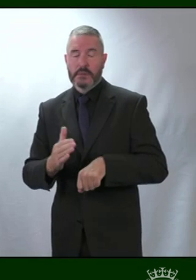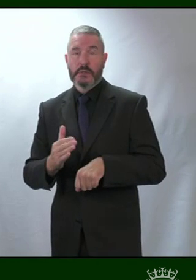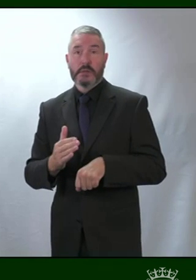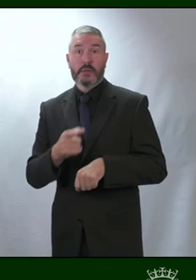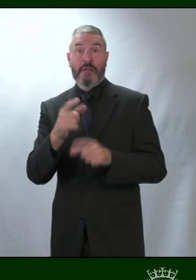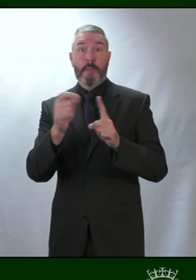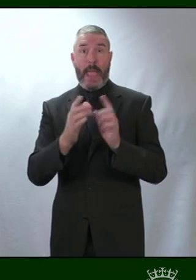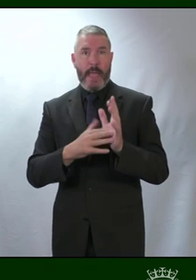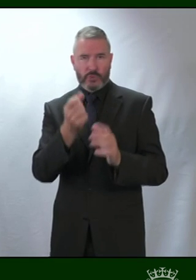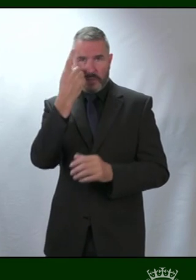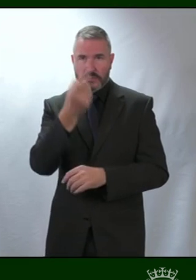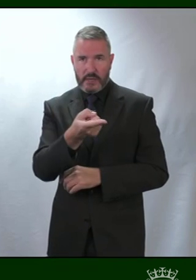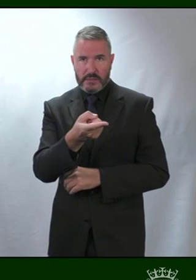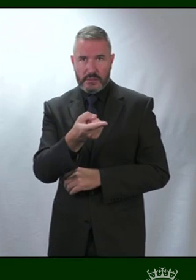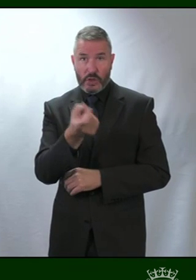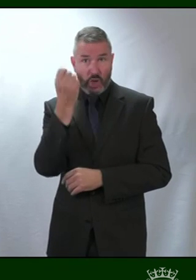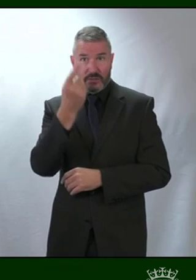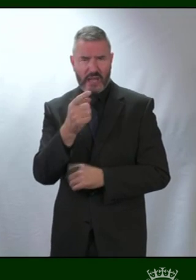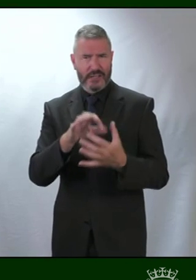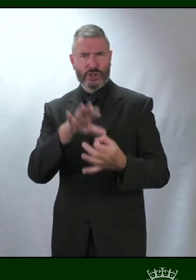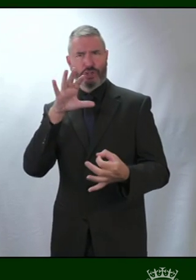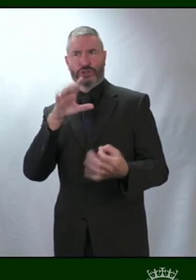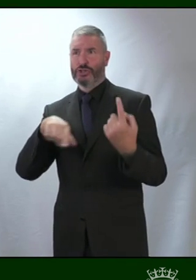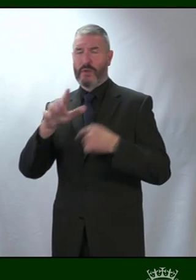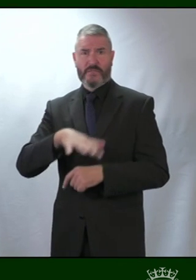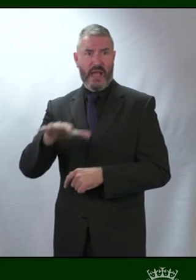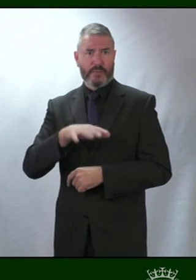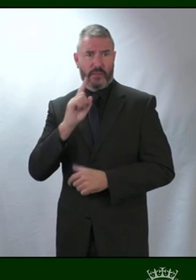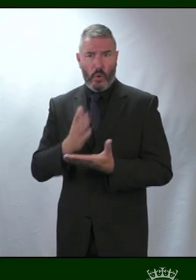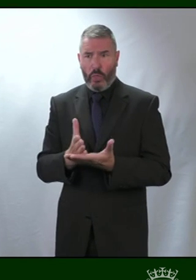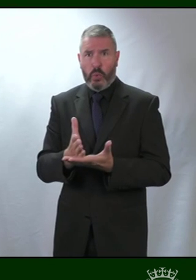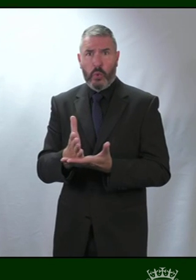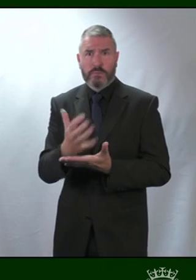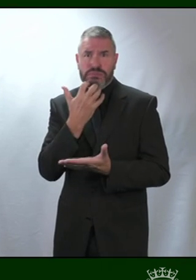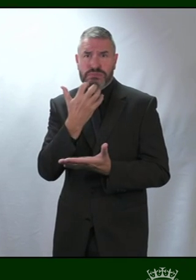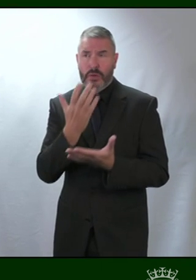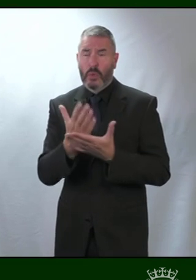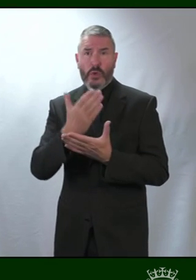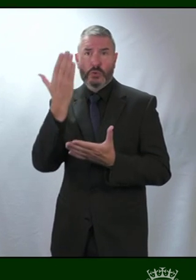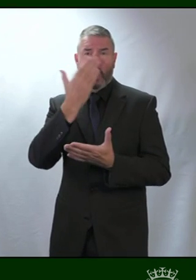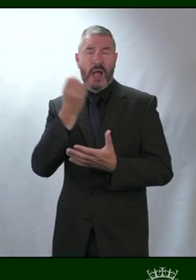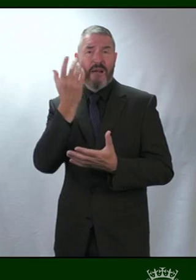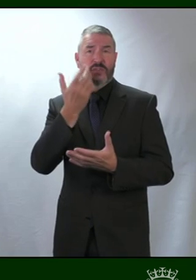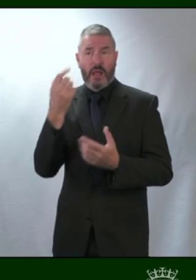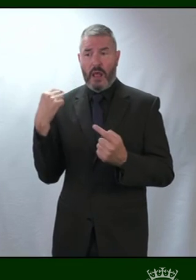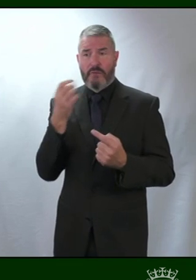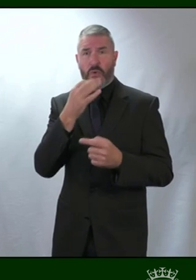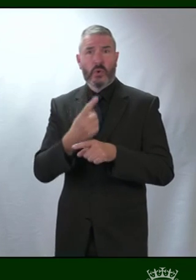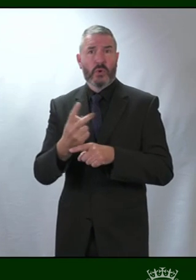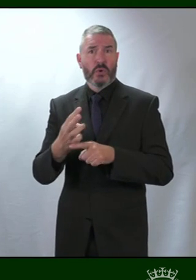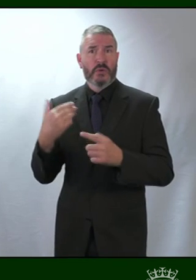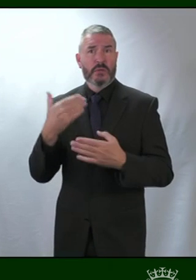If the Prime Minister does not see that, he is really out of touch with families and what they have been going through in schooling, day in, day out, in the last few weeks.